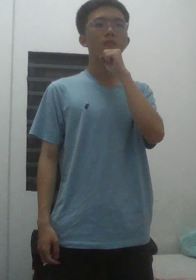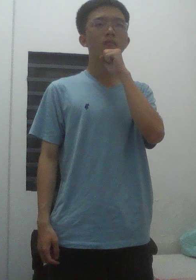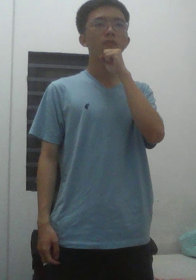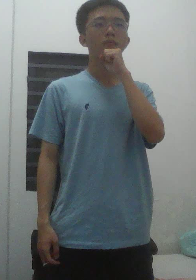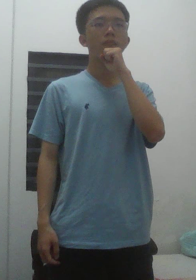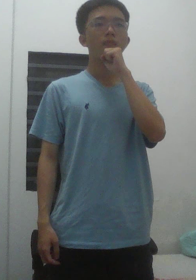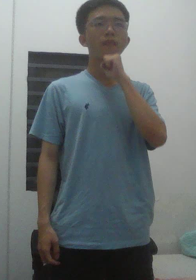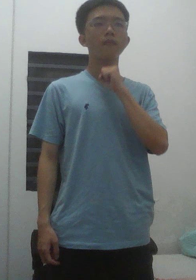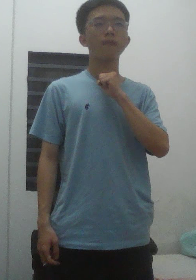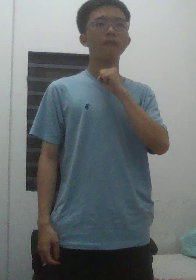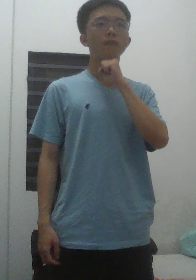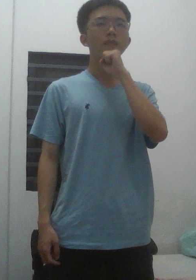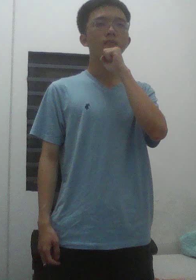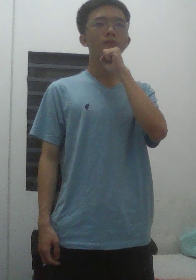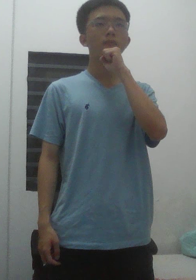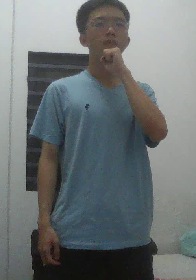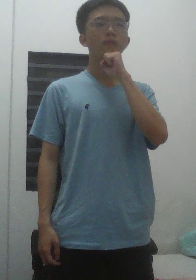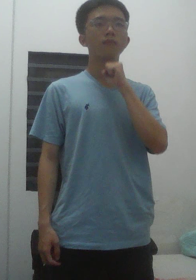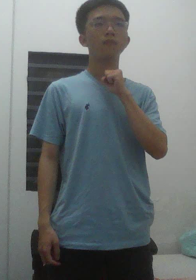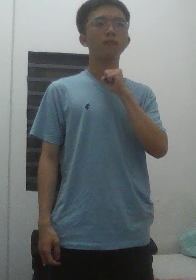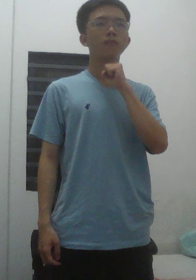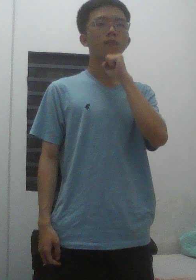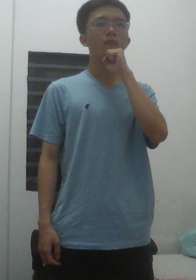dong y